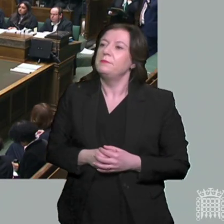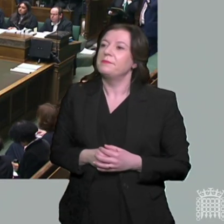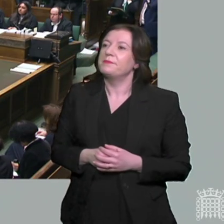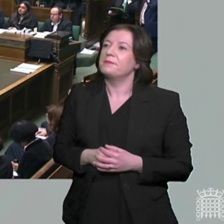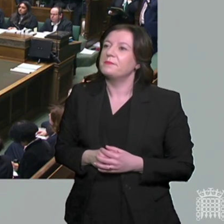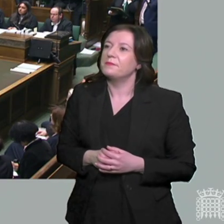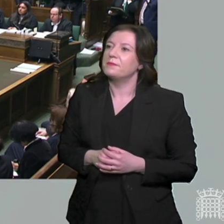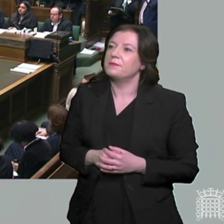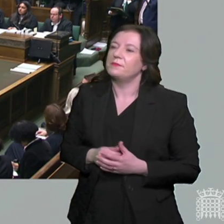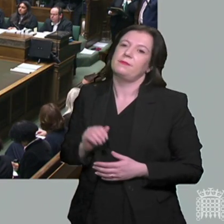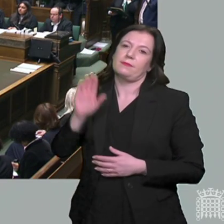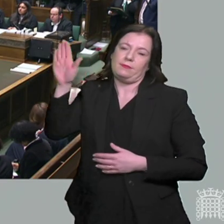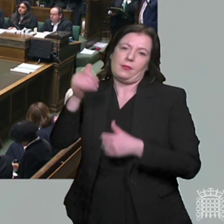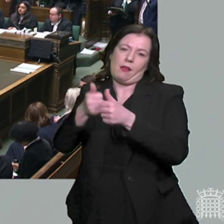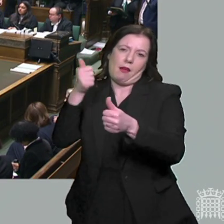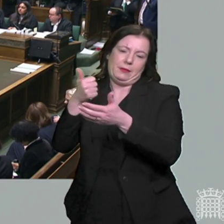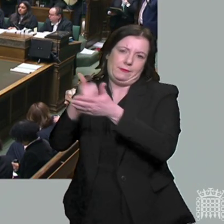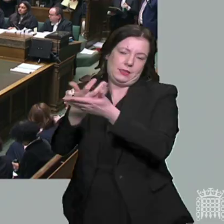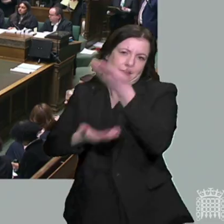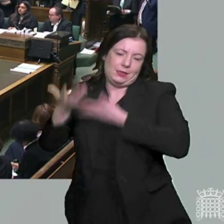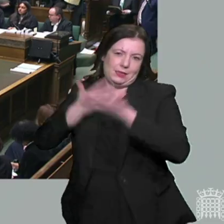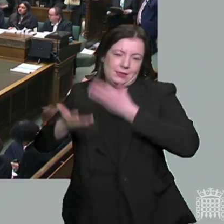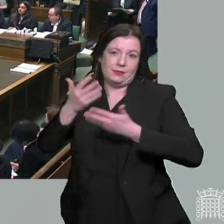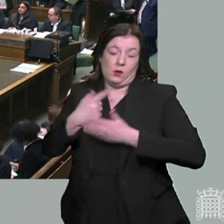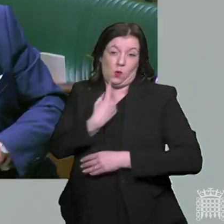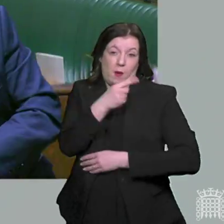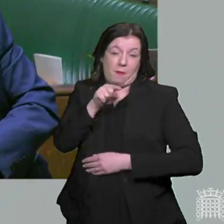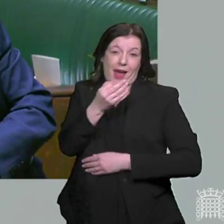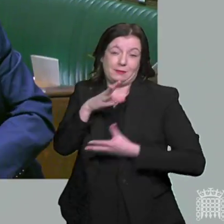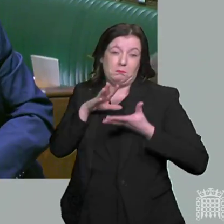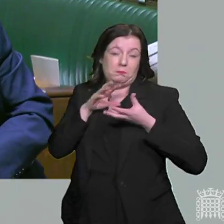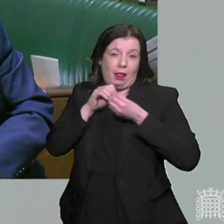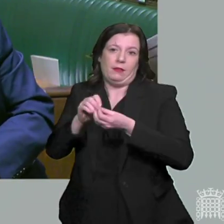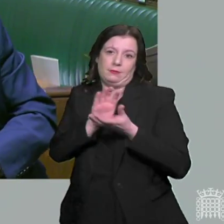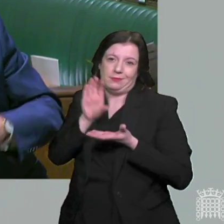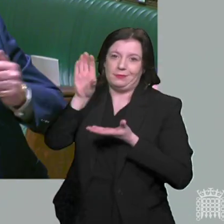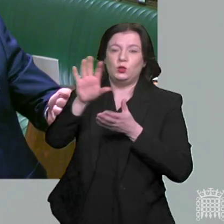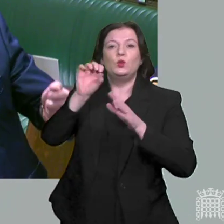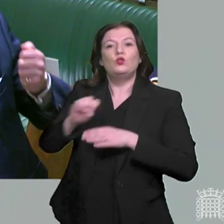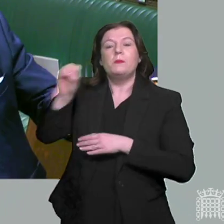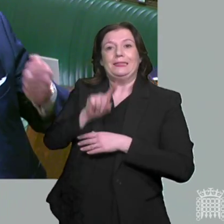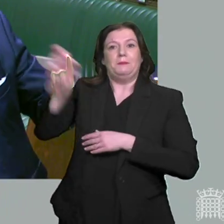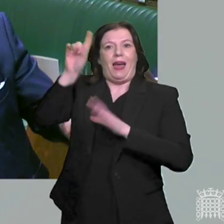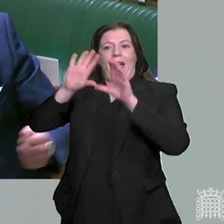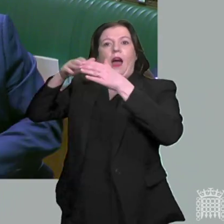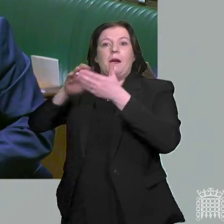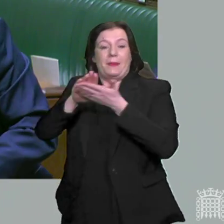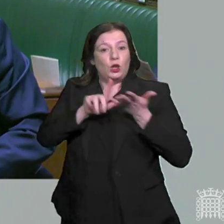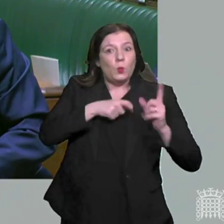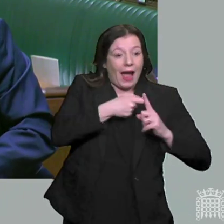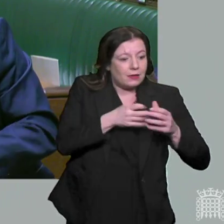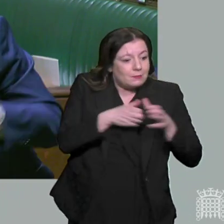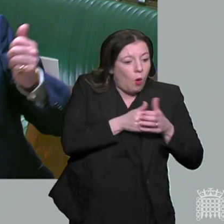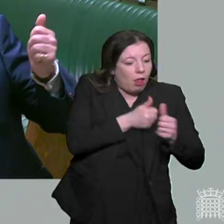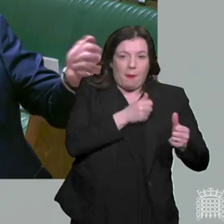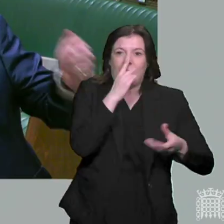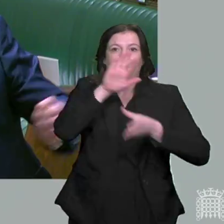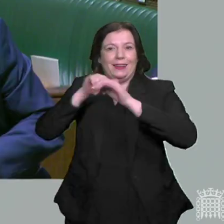I pay tribute to Teledyne, which is a great company. That is why we have put £1.8 billion through the European Space Agency, so that little companies like that here in the UK can benefit.